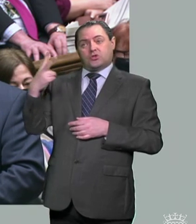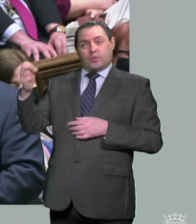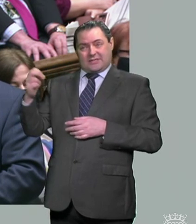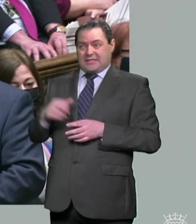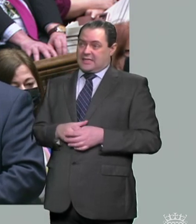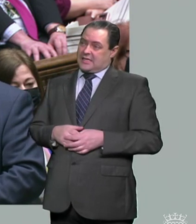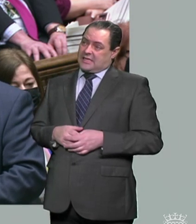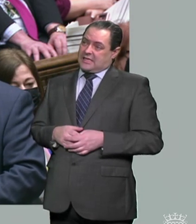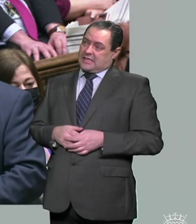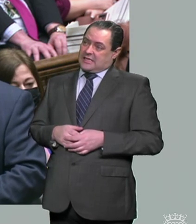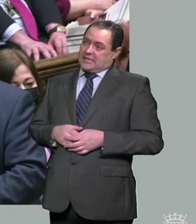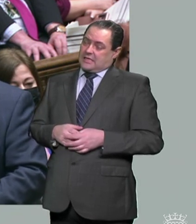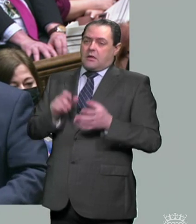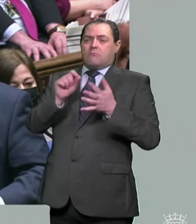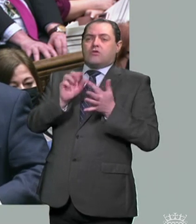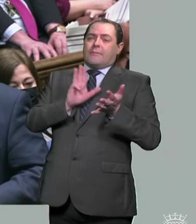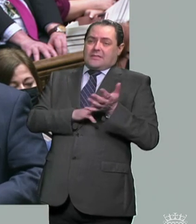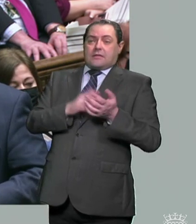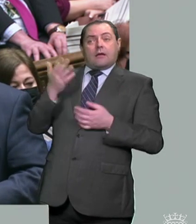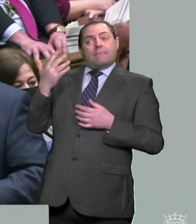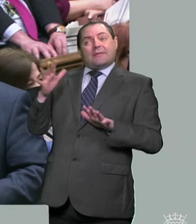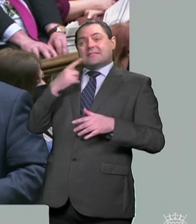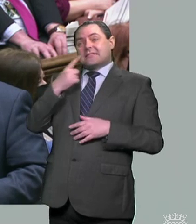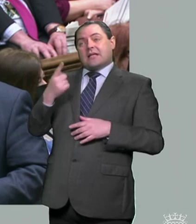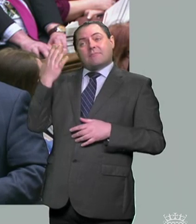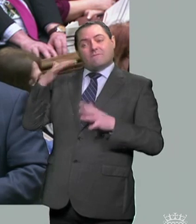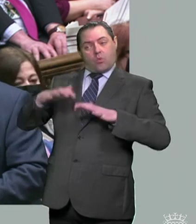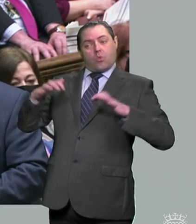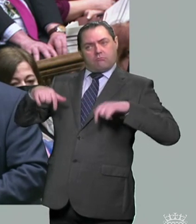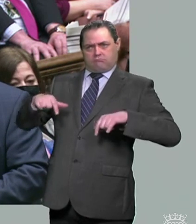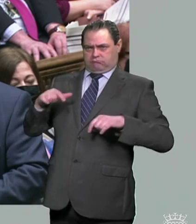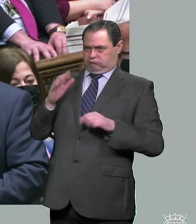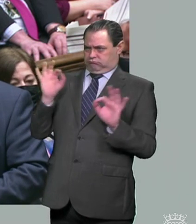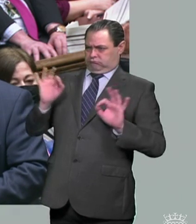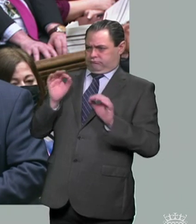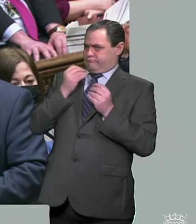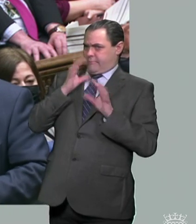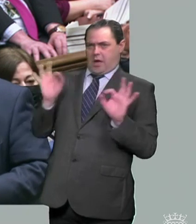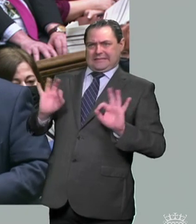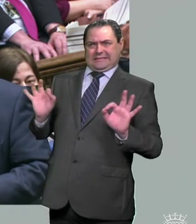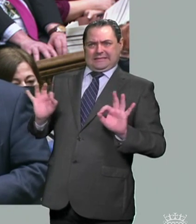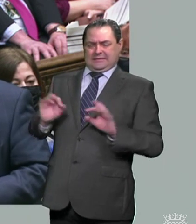The Prime Minister previously told the House that no party took place.